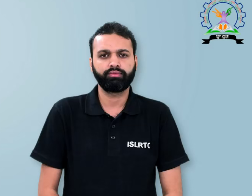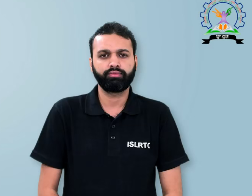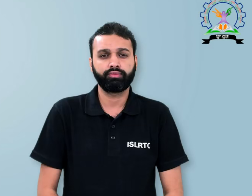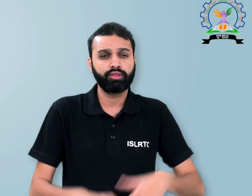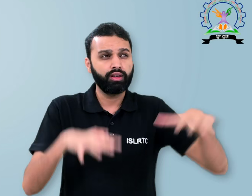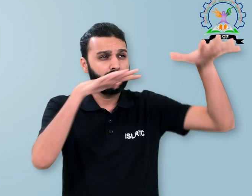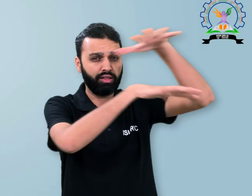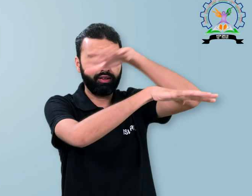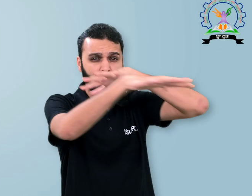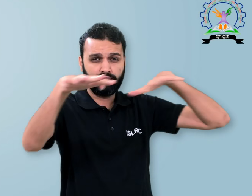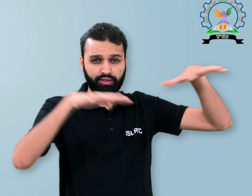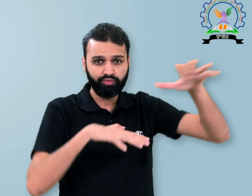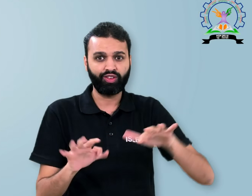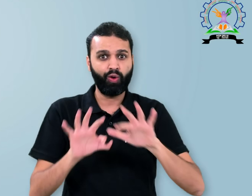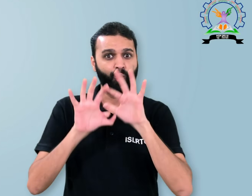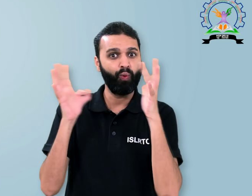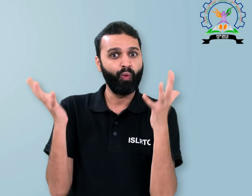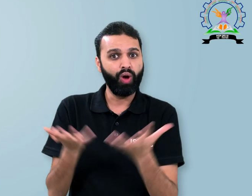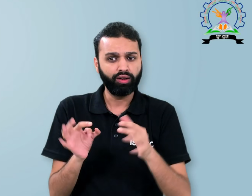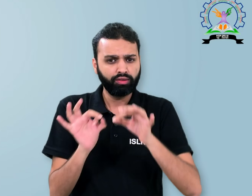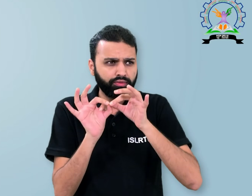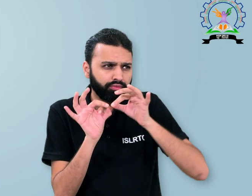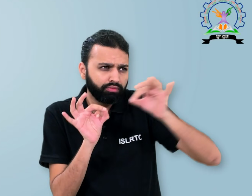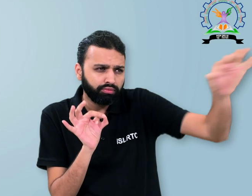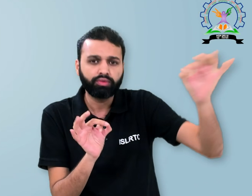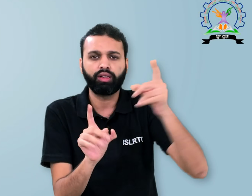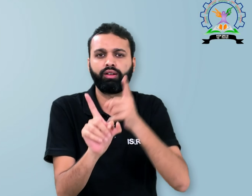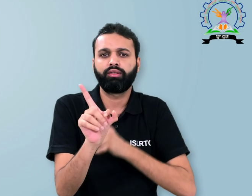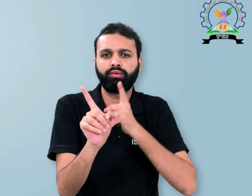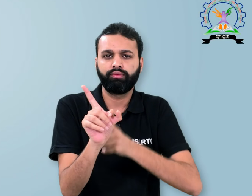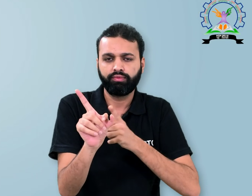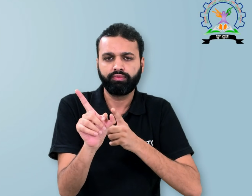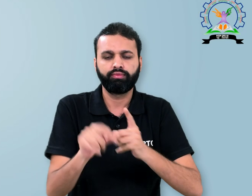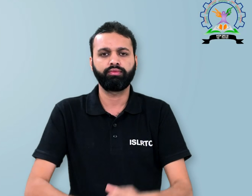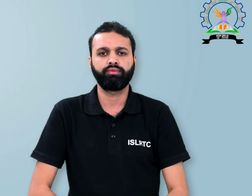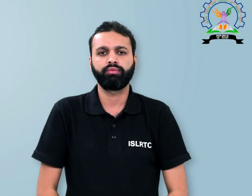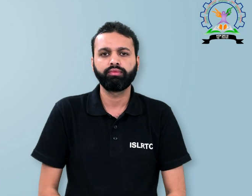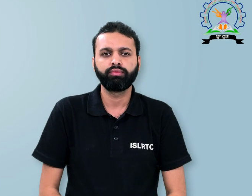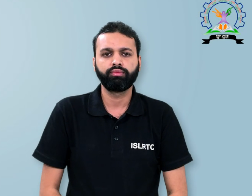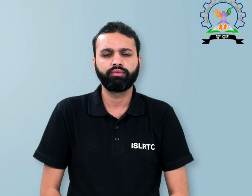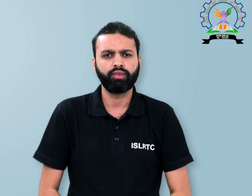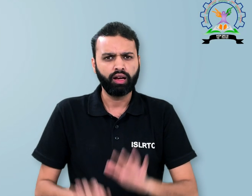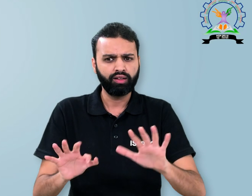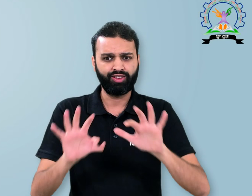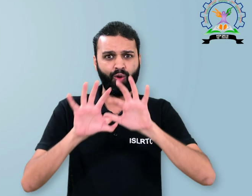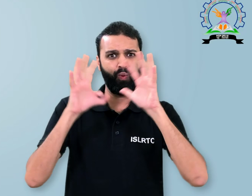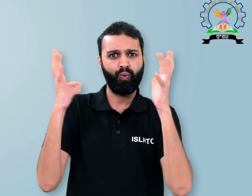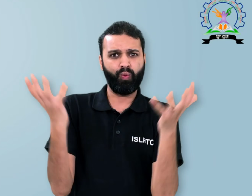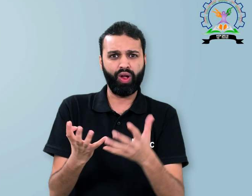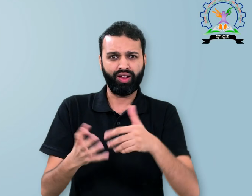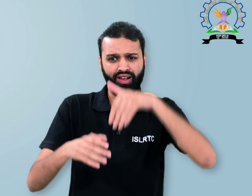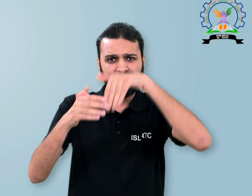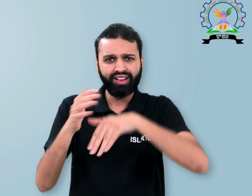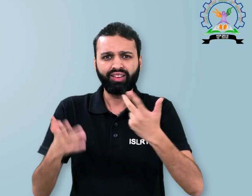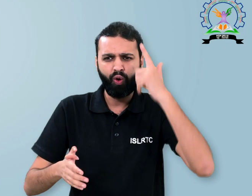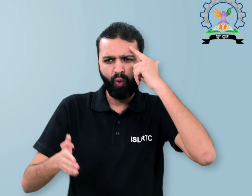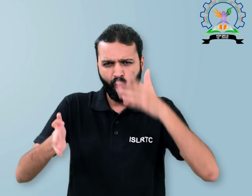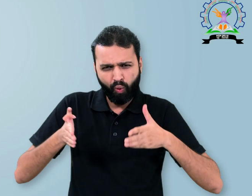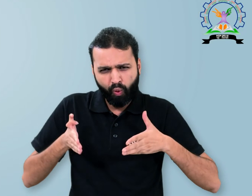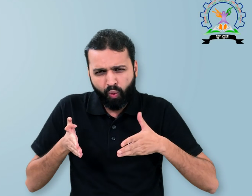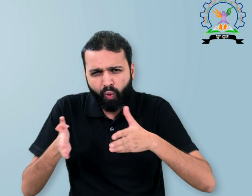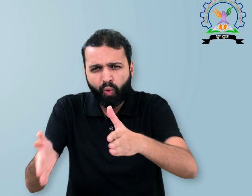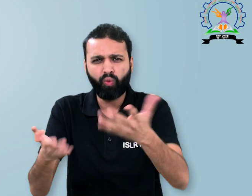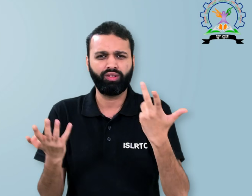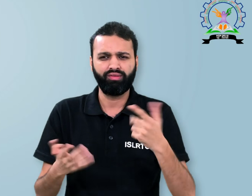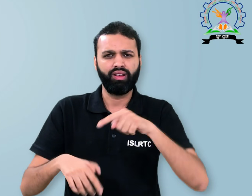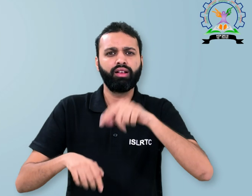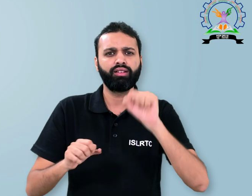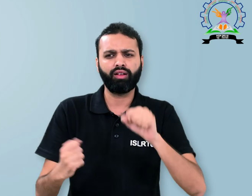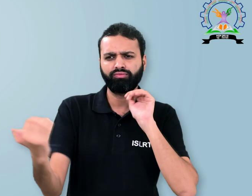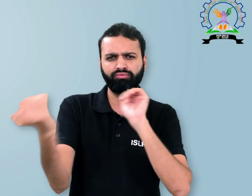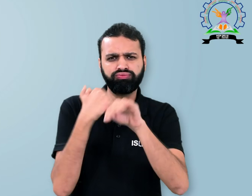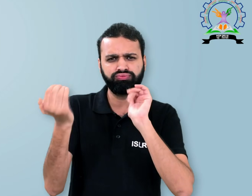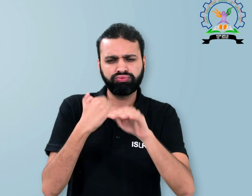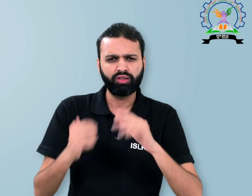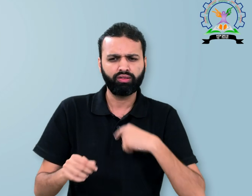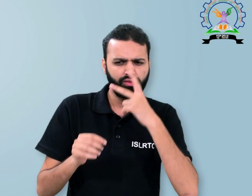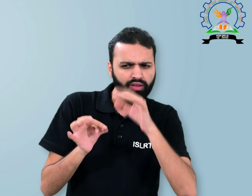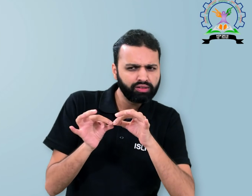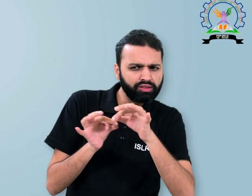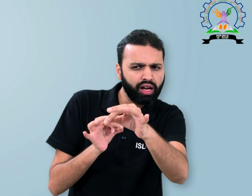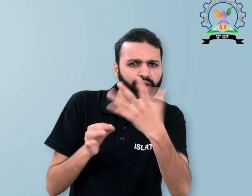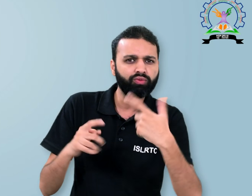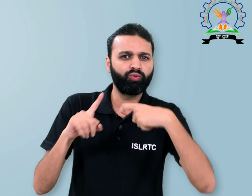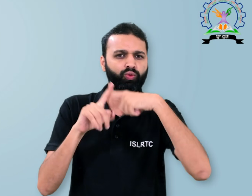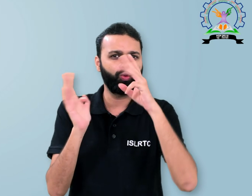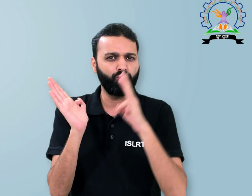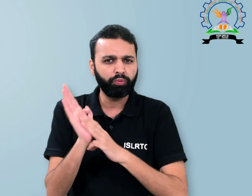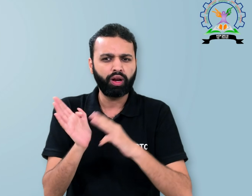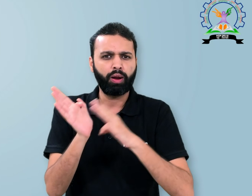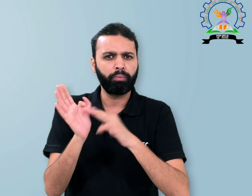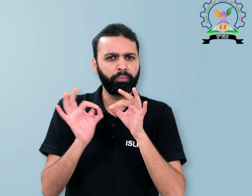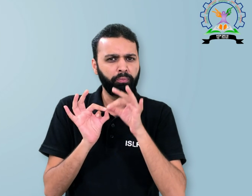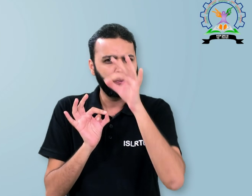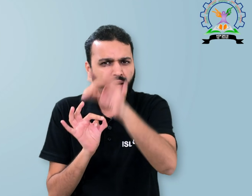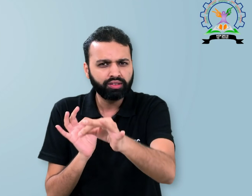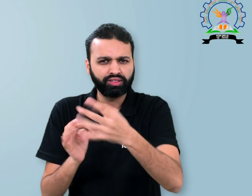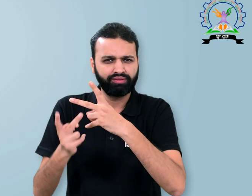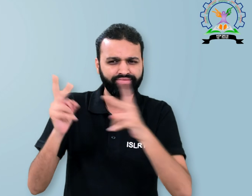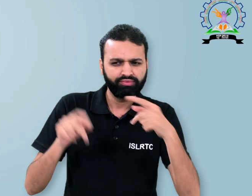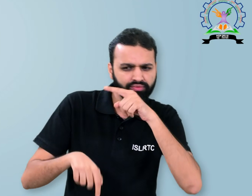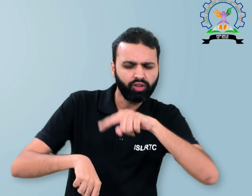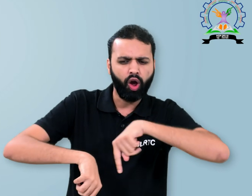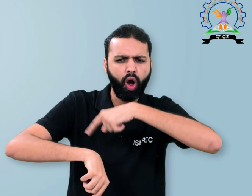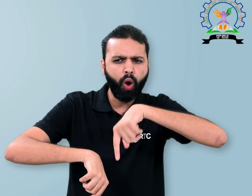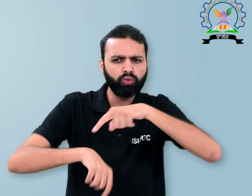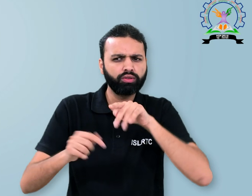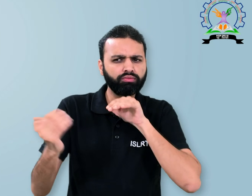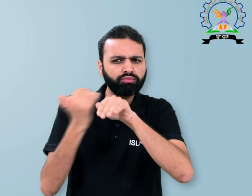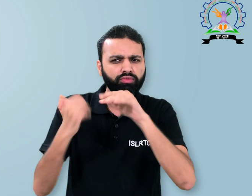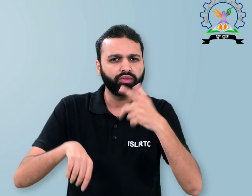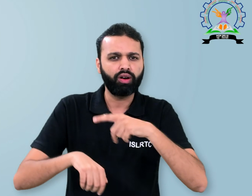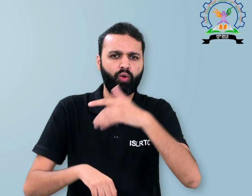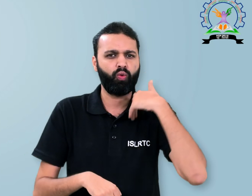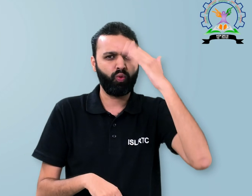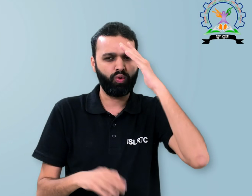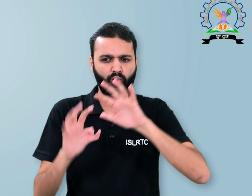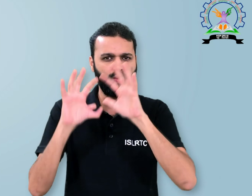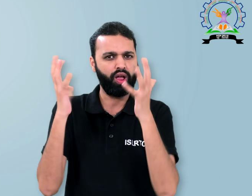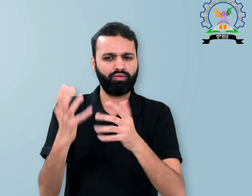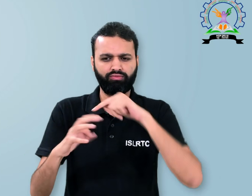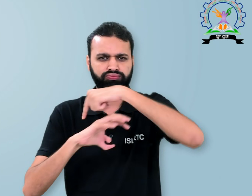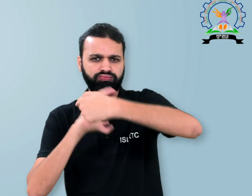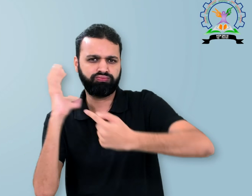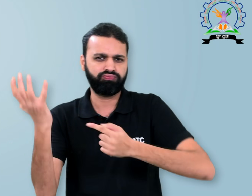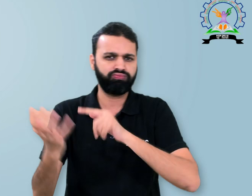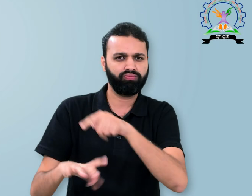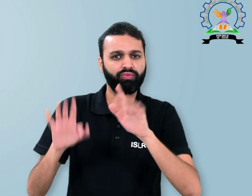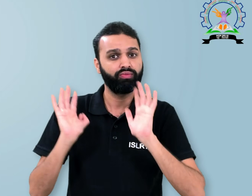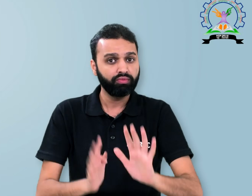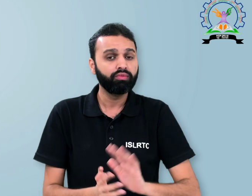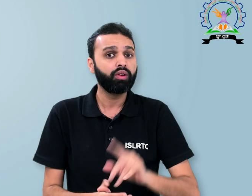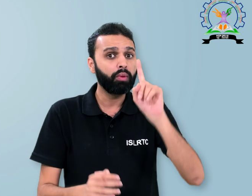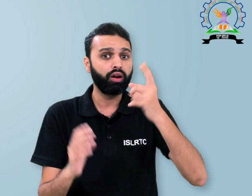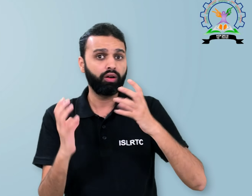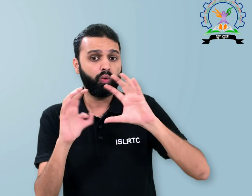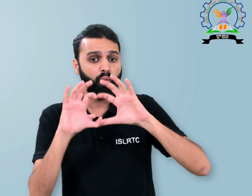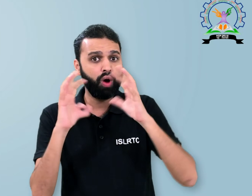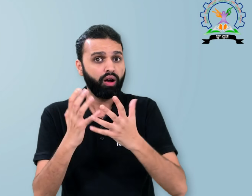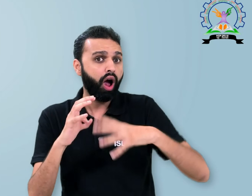Light Year A light year is a unit of measuring distance. It is used to measure distance of other celestial bodies from earth.